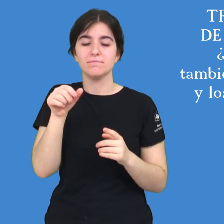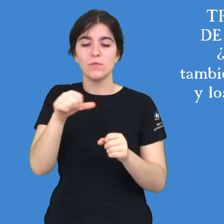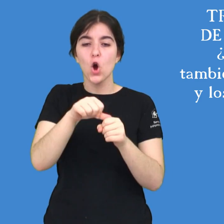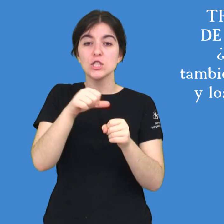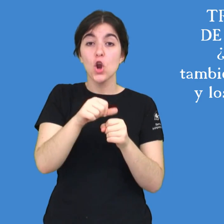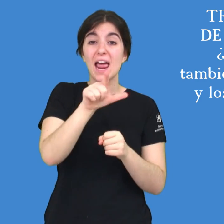colesterol